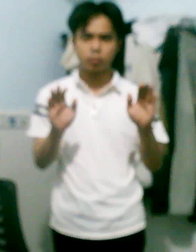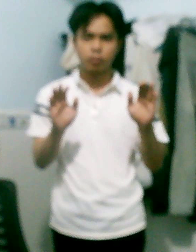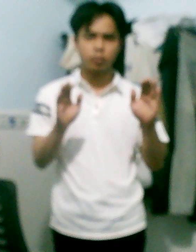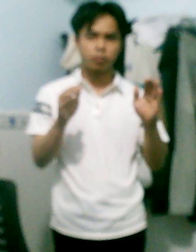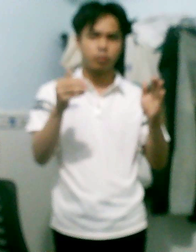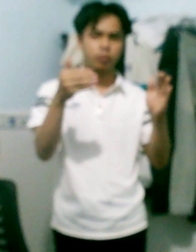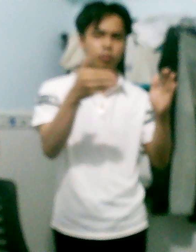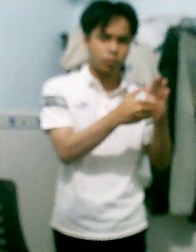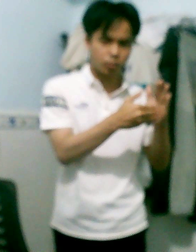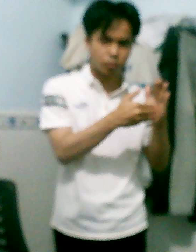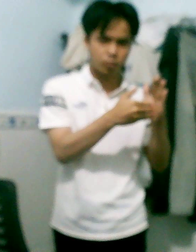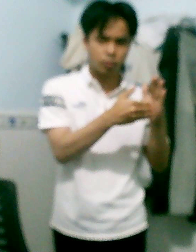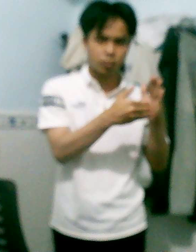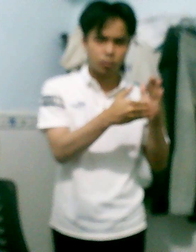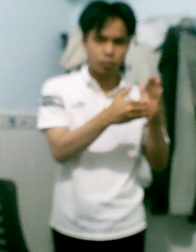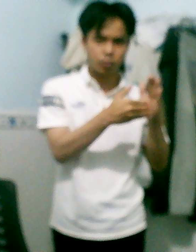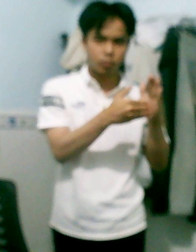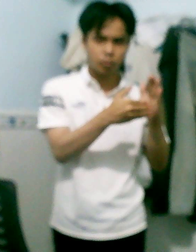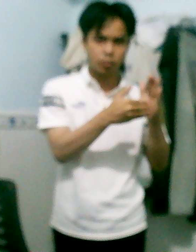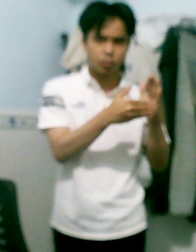gioi thieu